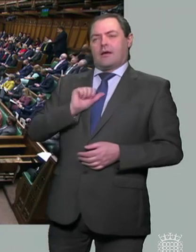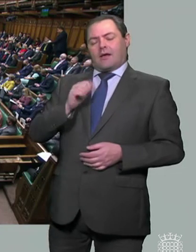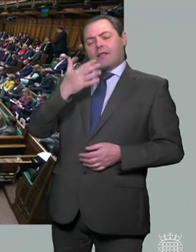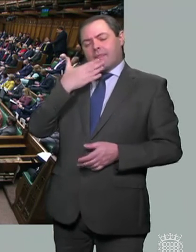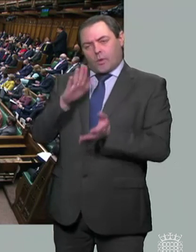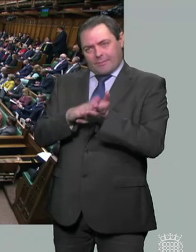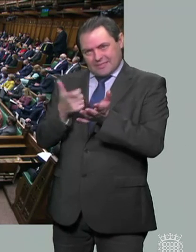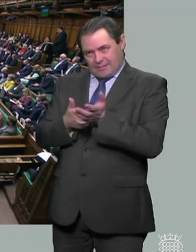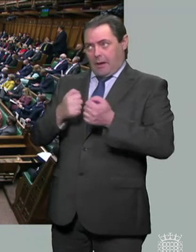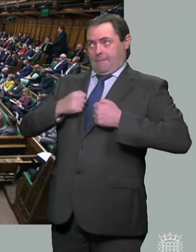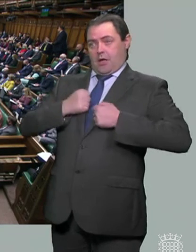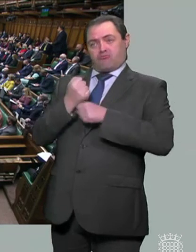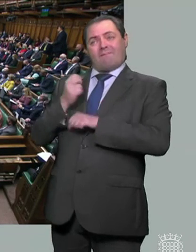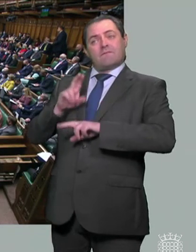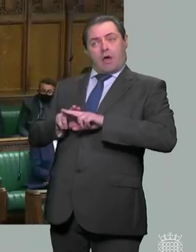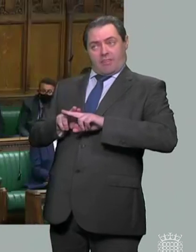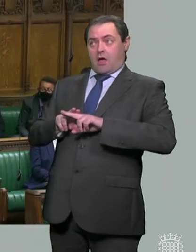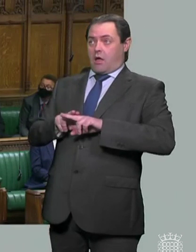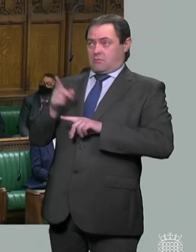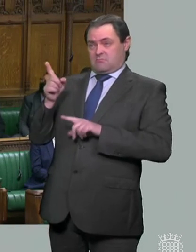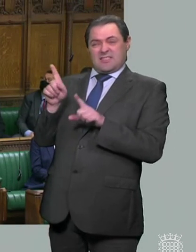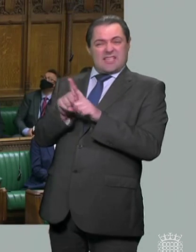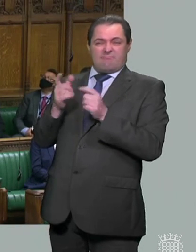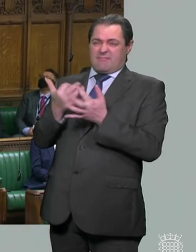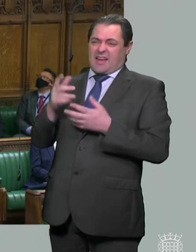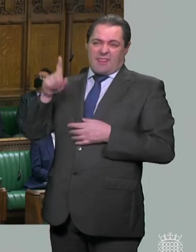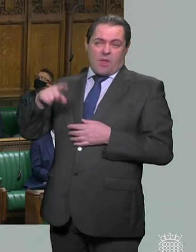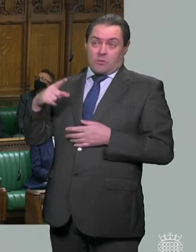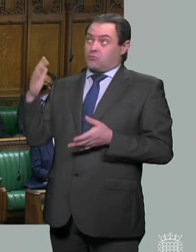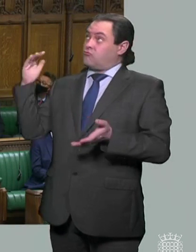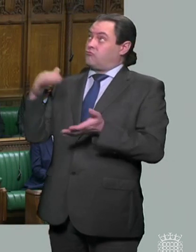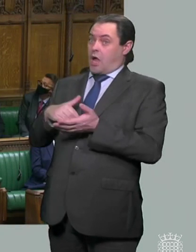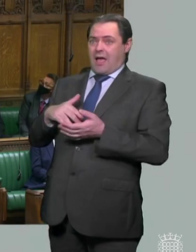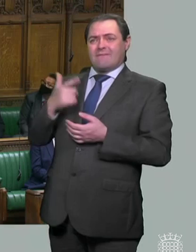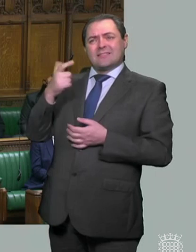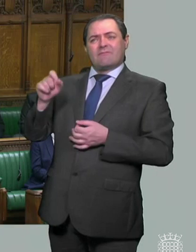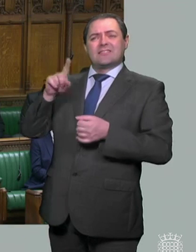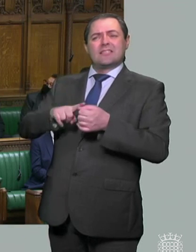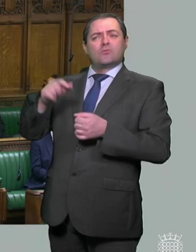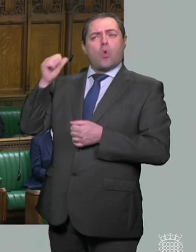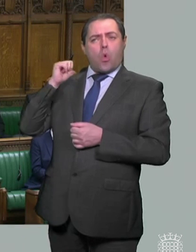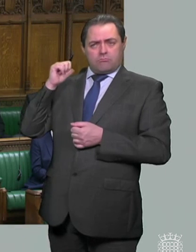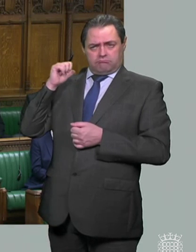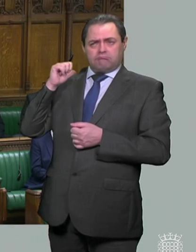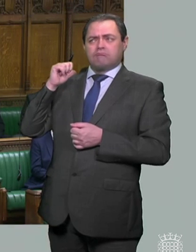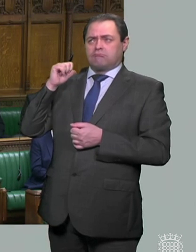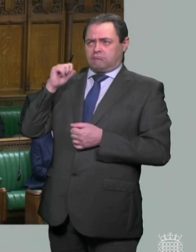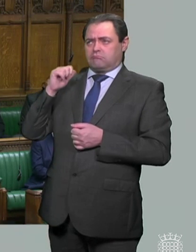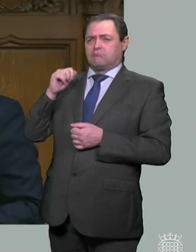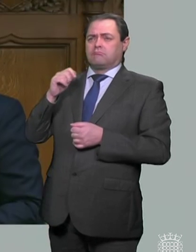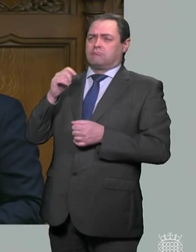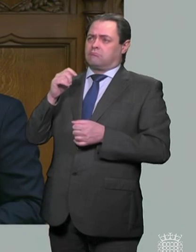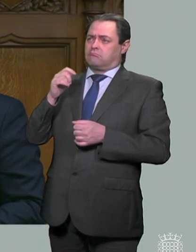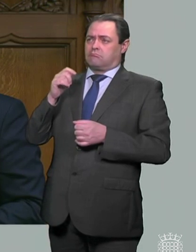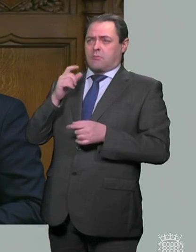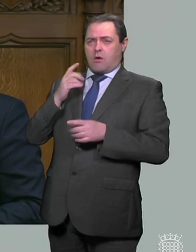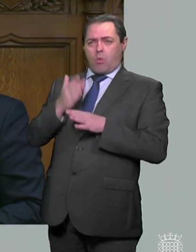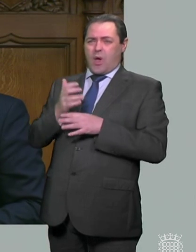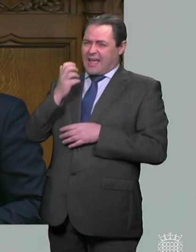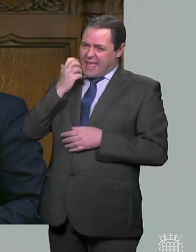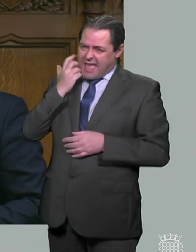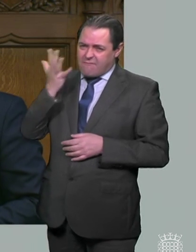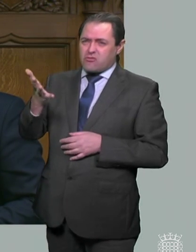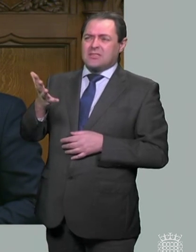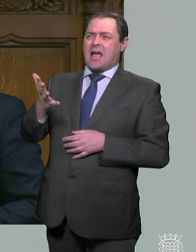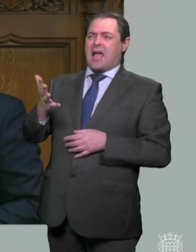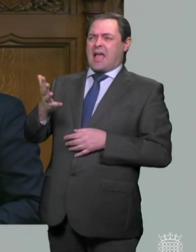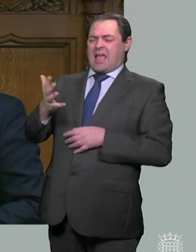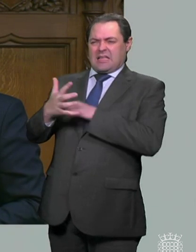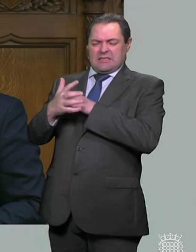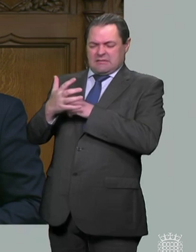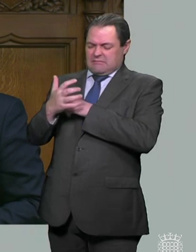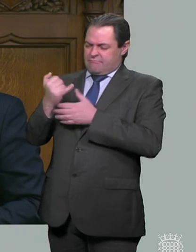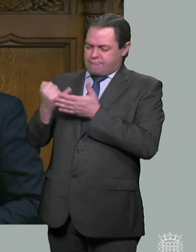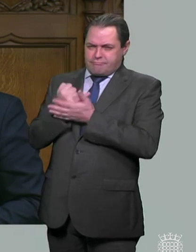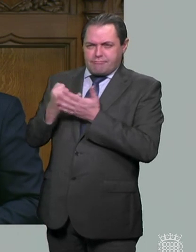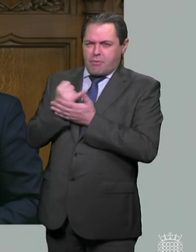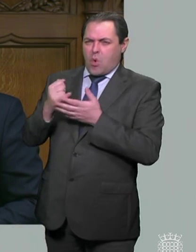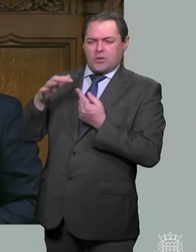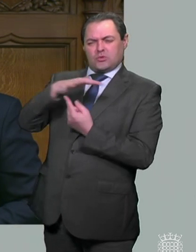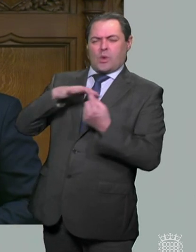My grandfather, along with thousands of others, came to this country 70 years ago, working seven days a week in squalid conditions to help rebuild this country.